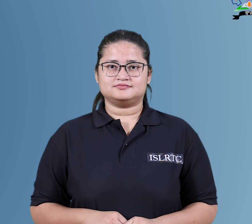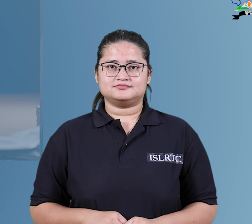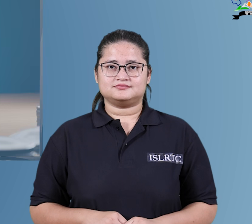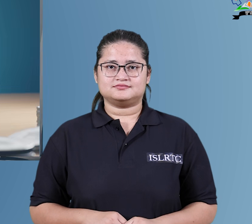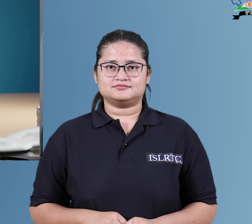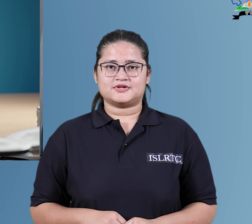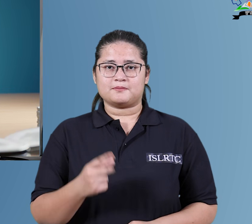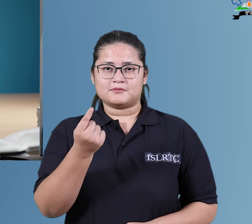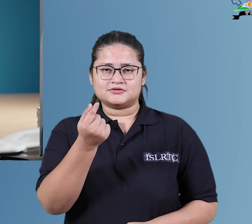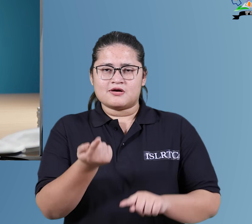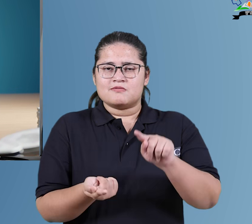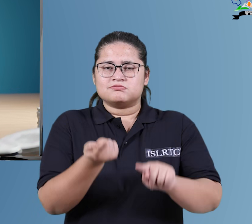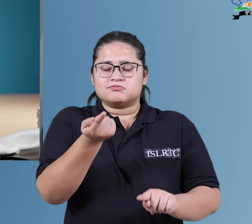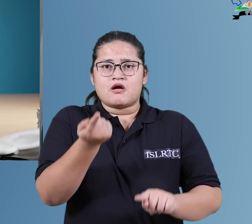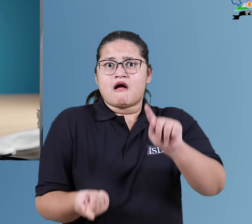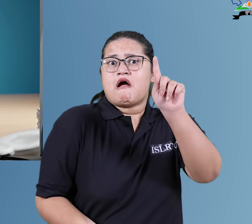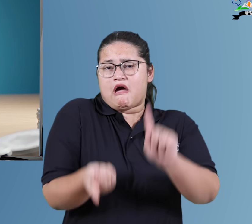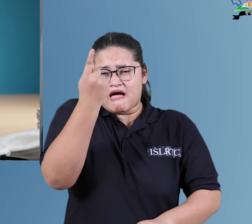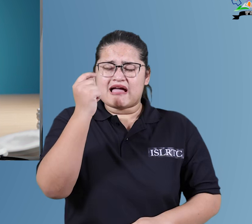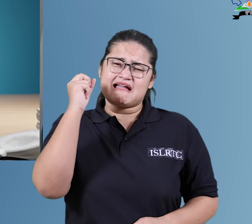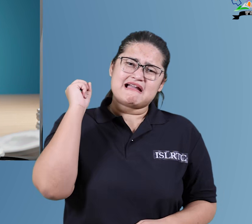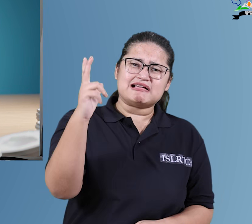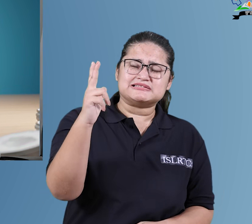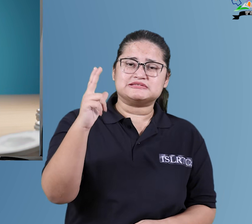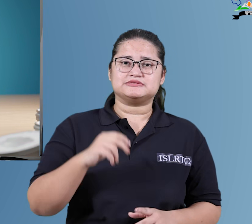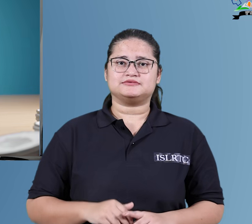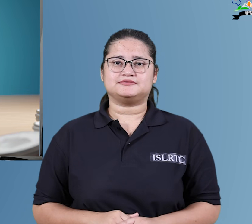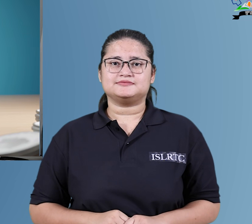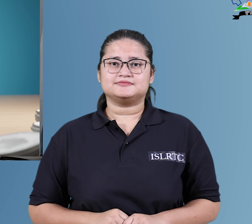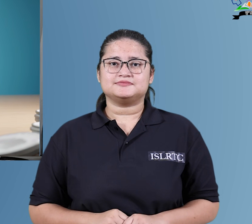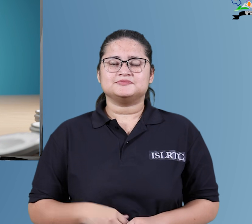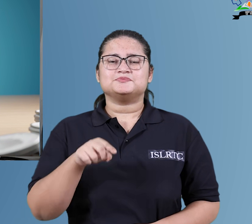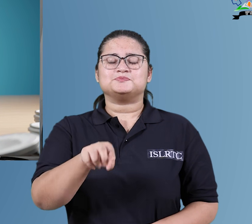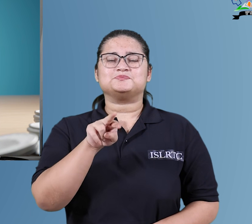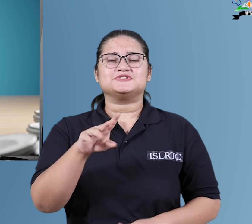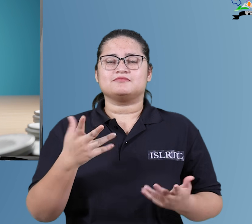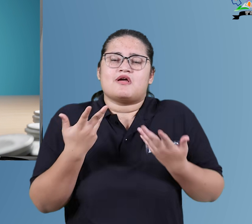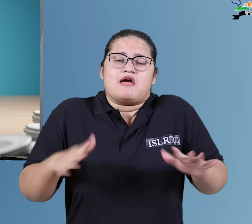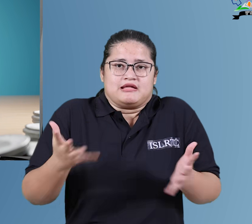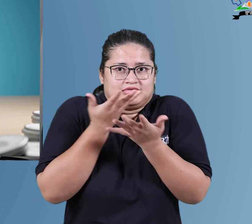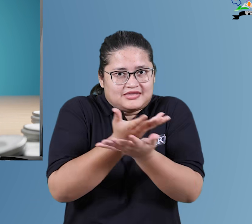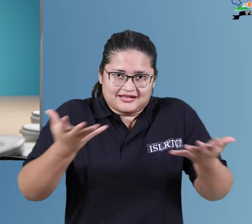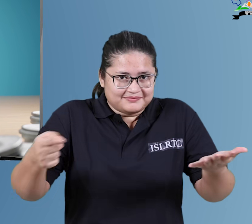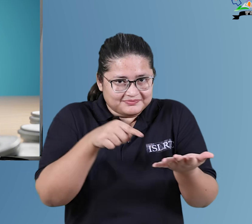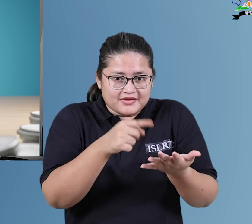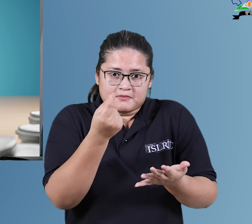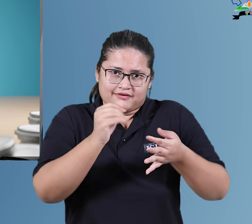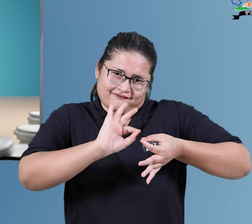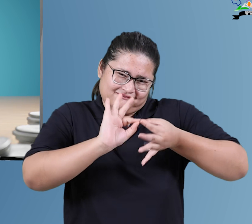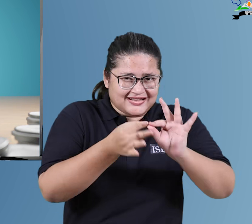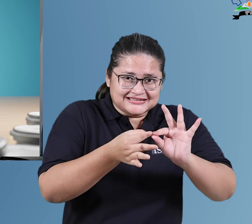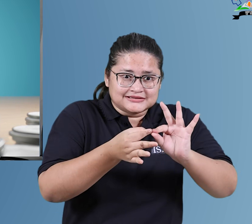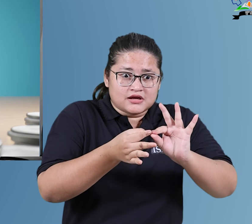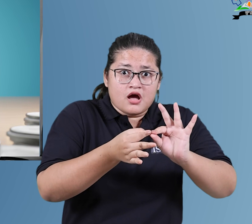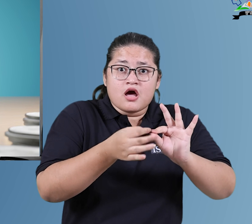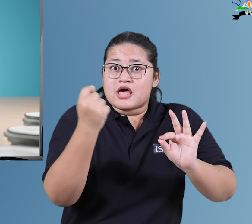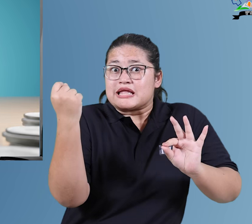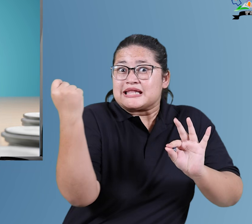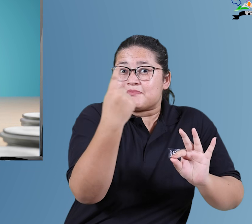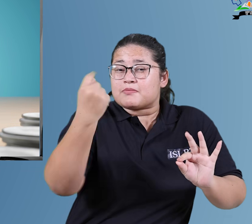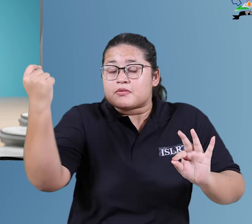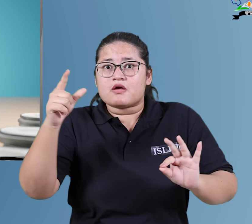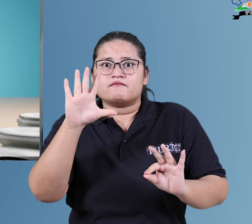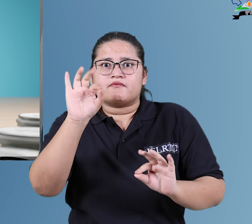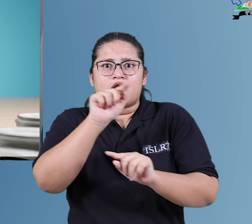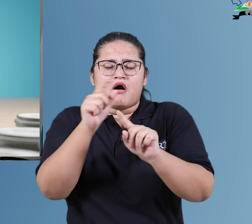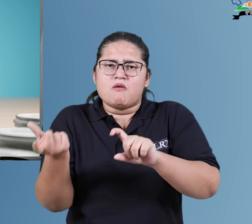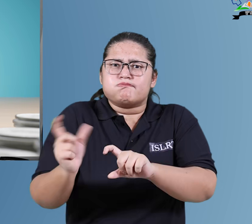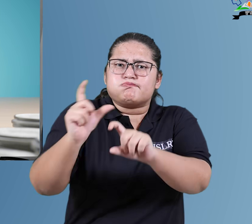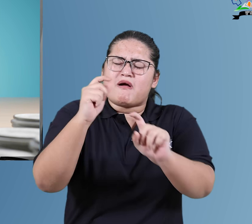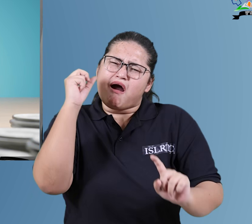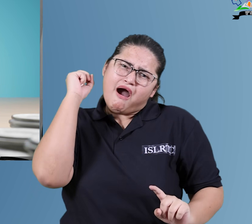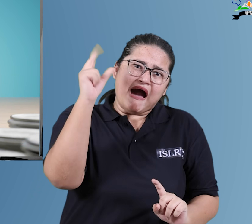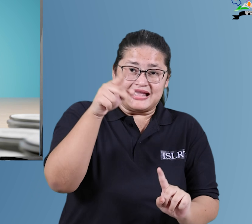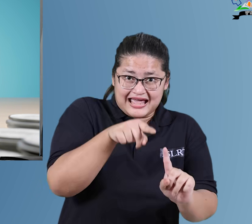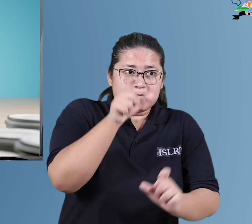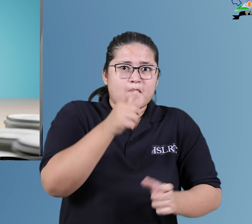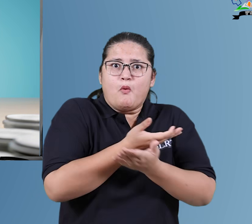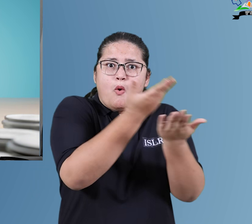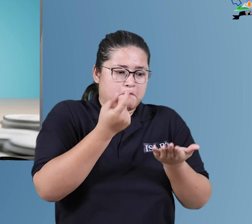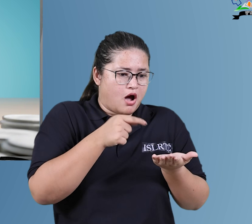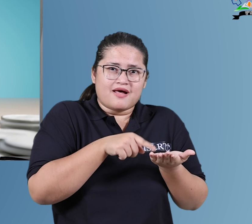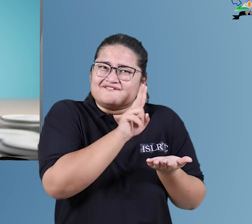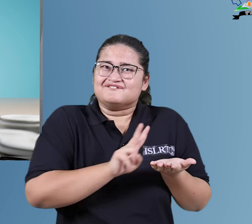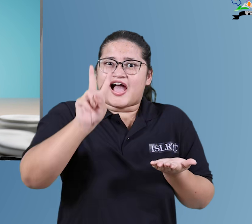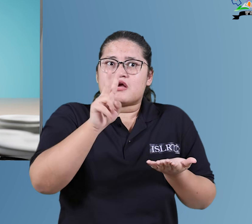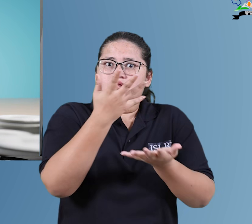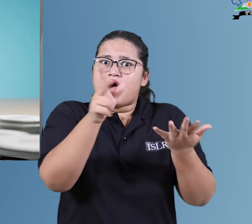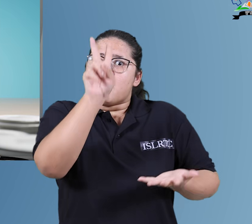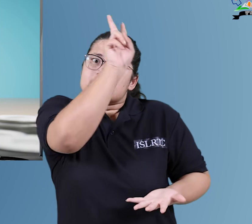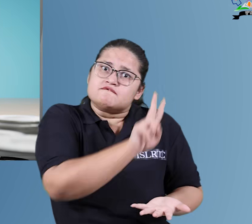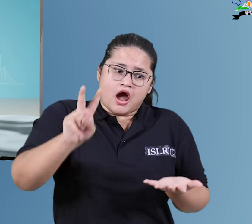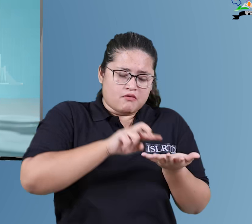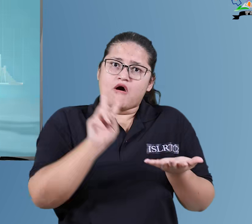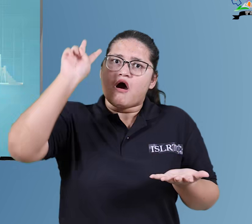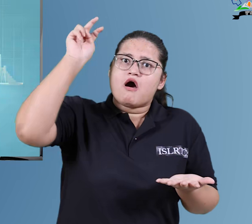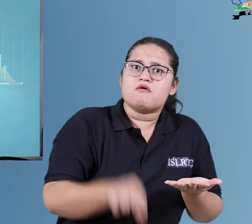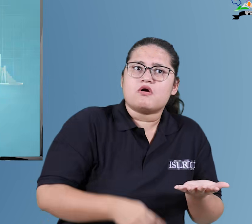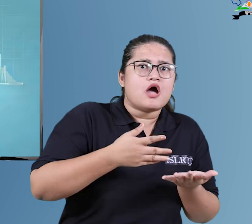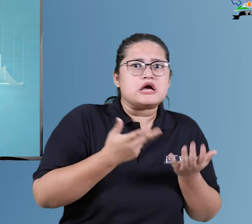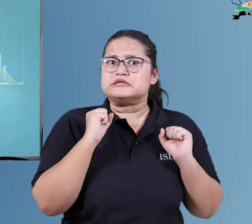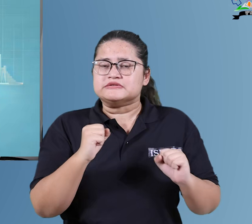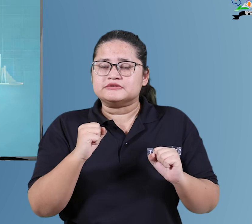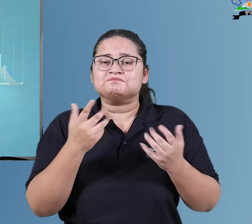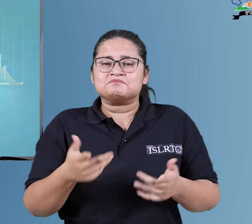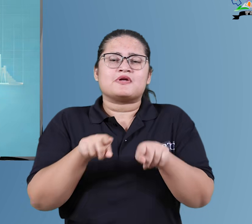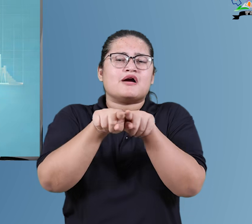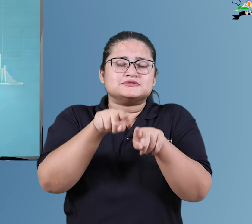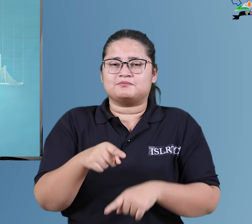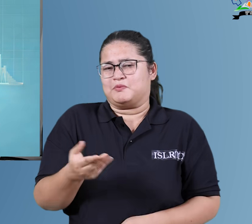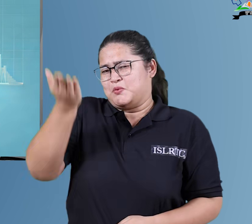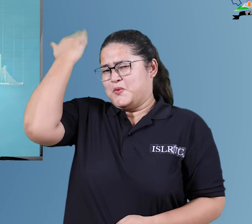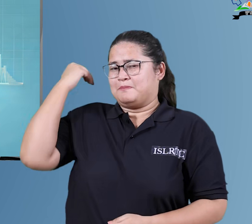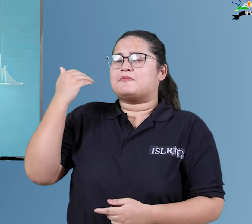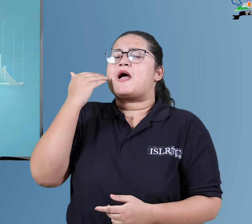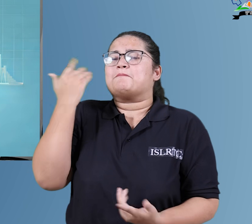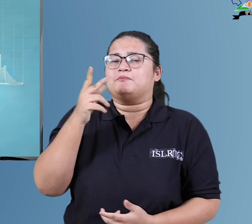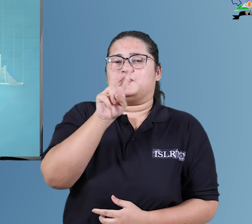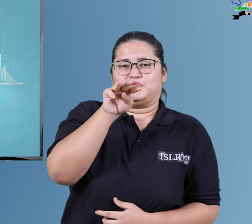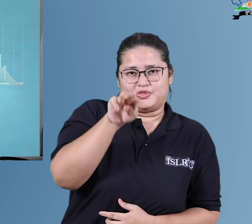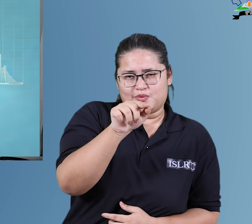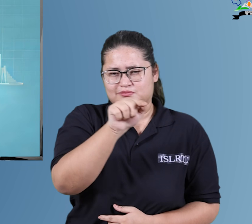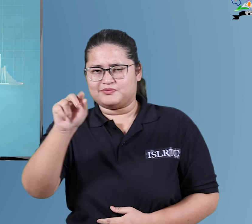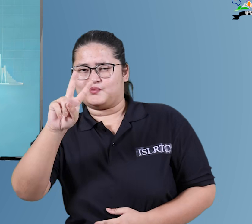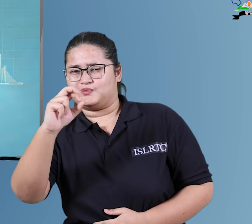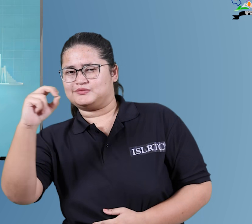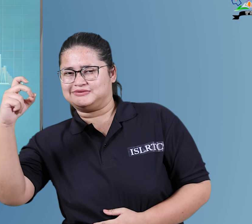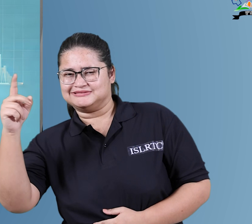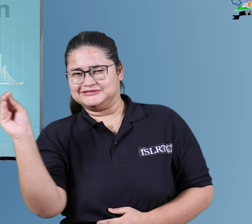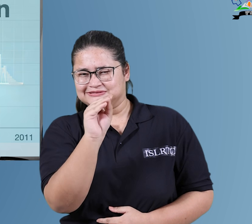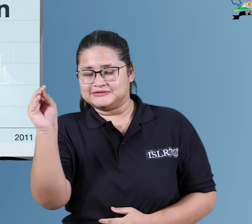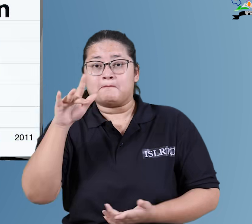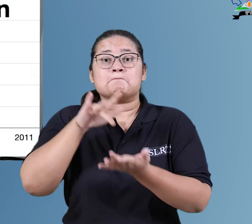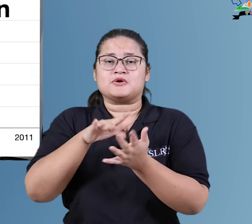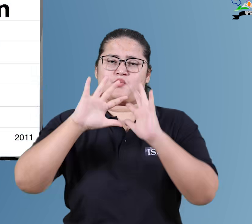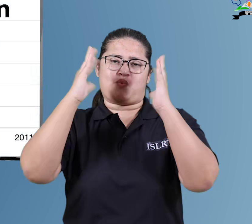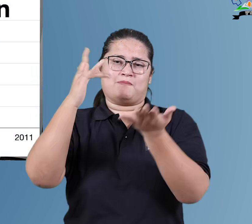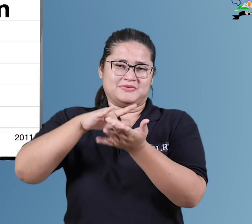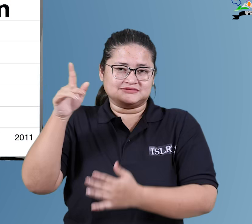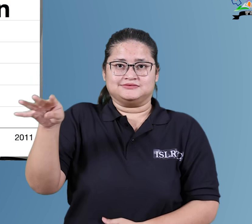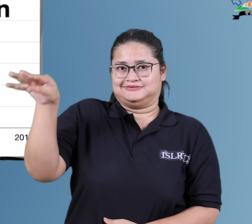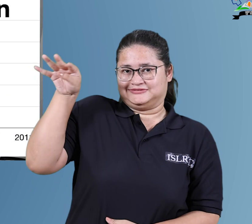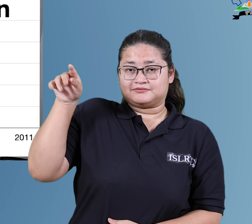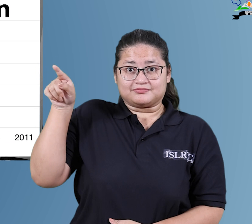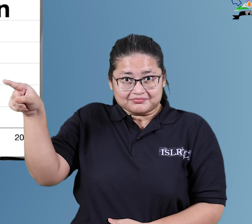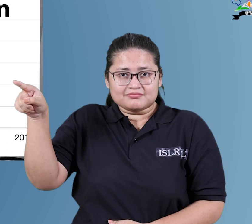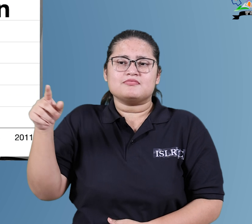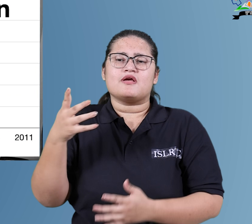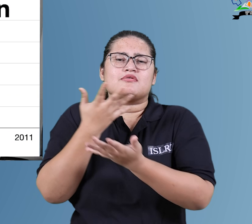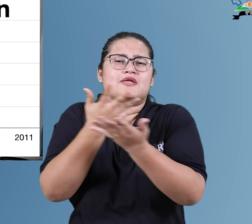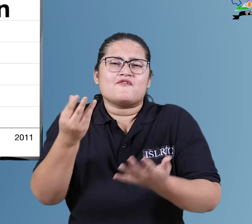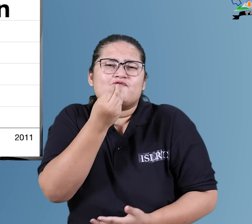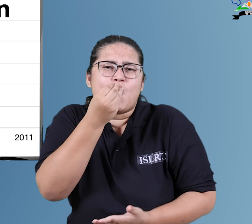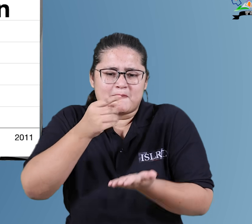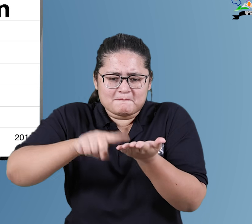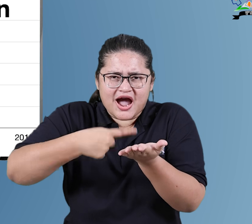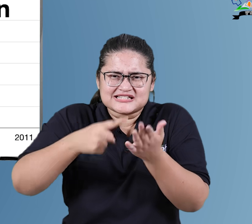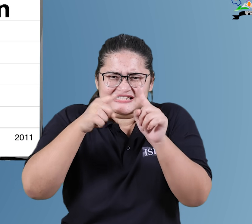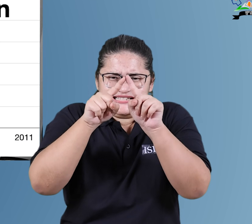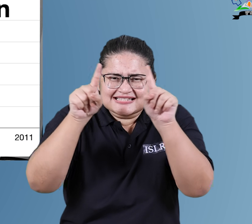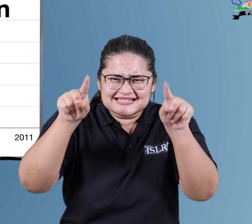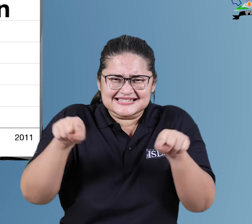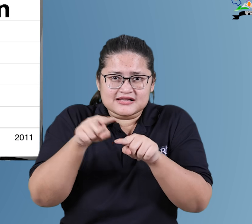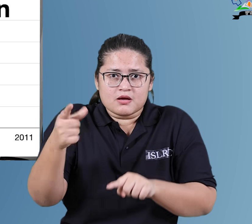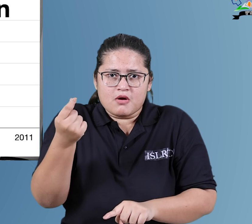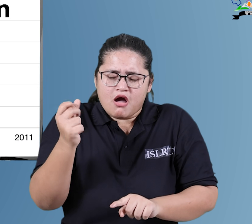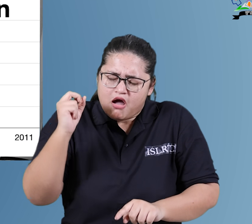Hyperinflation Hyperinflation is a very high and fast increase in prices, often over 50% each month. This makes money lose its value quickly, so people struggle to buy basic things. in Zimbabwe in the late 2000s, prices rose so fast